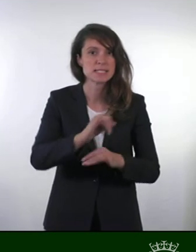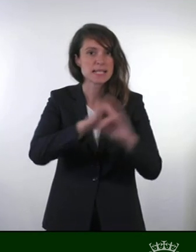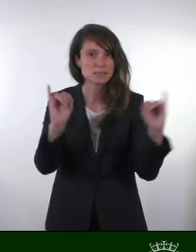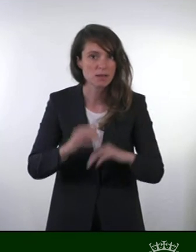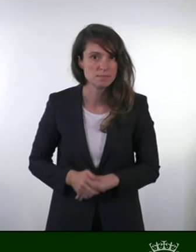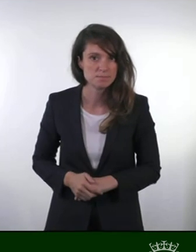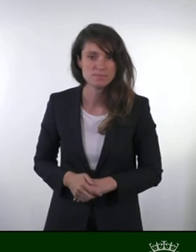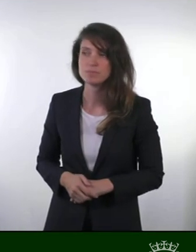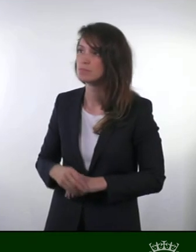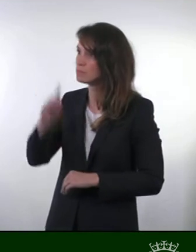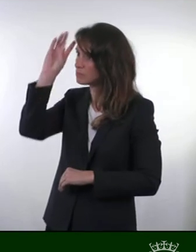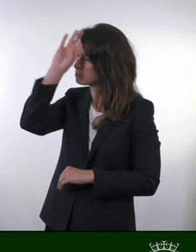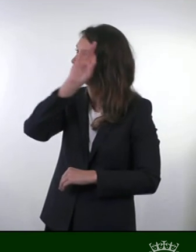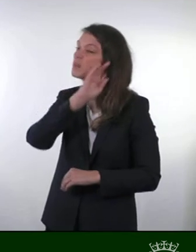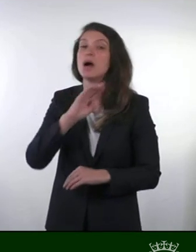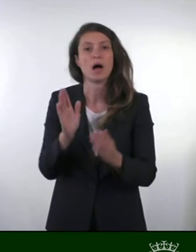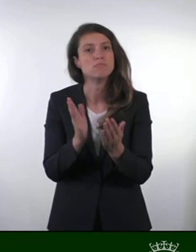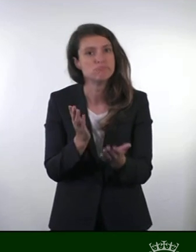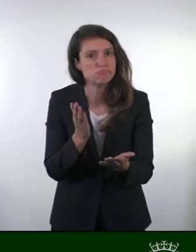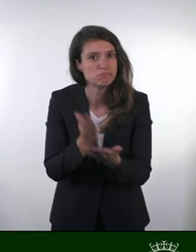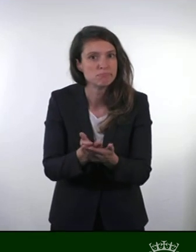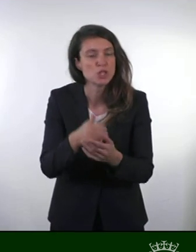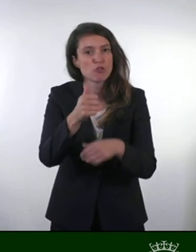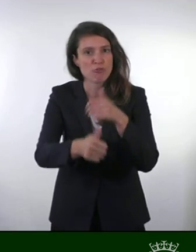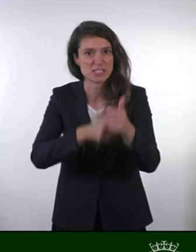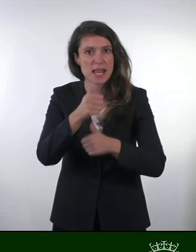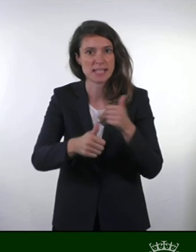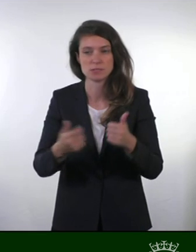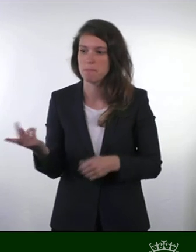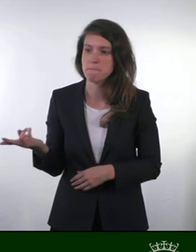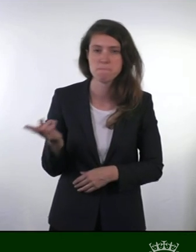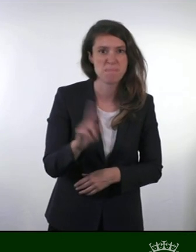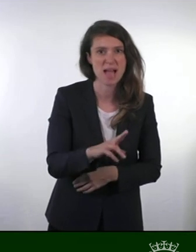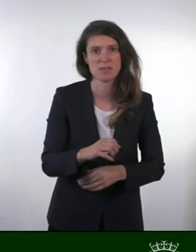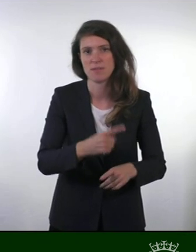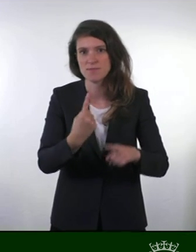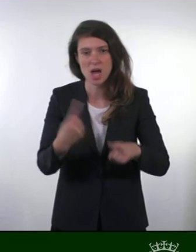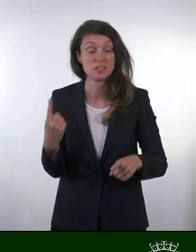I congratulate the right honourable Gentleman on returning so fast to the fray on that issue.